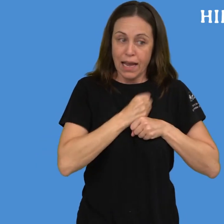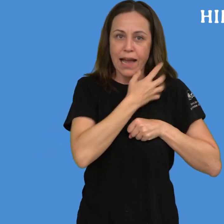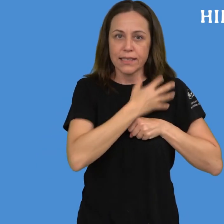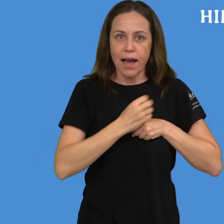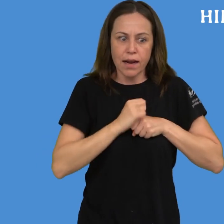sangre